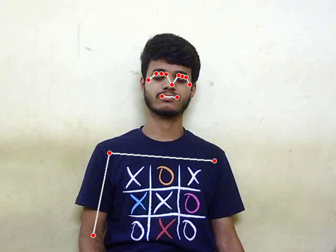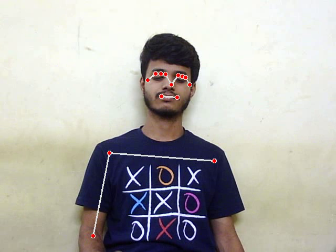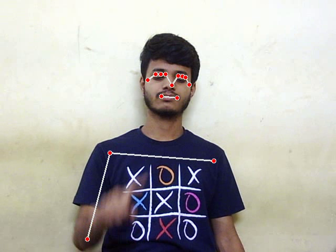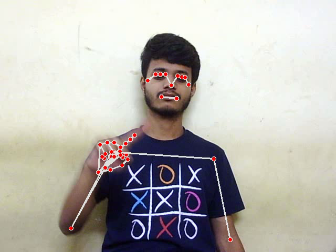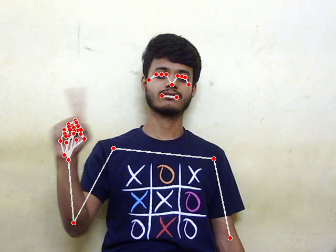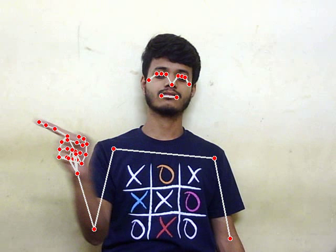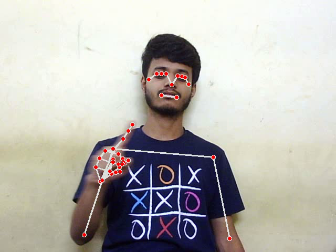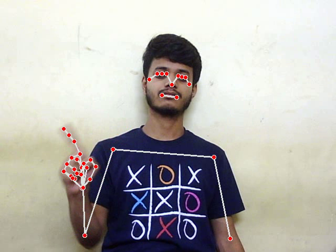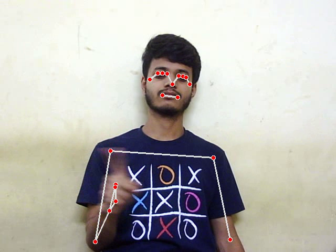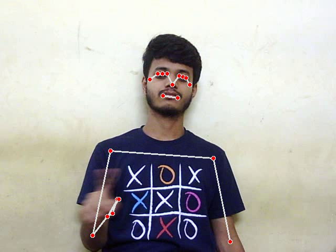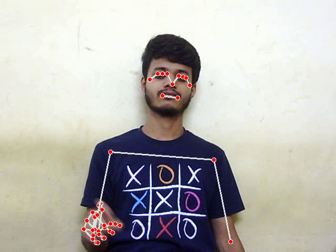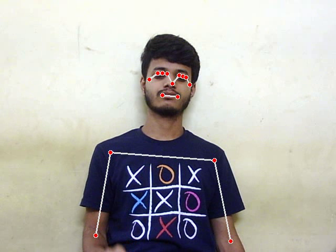where